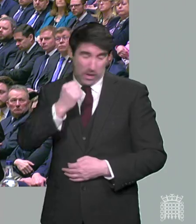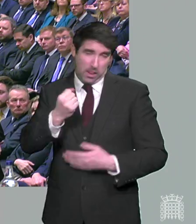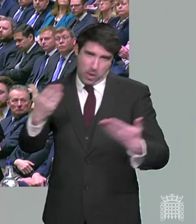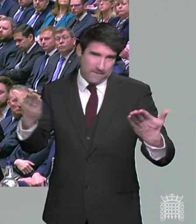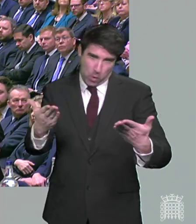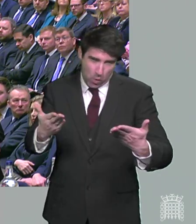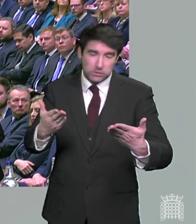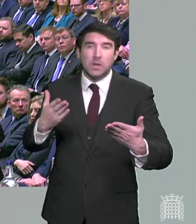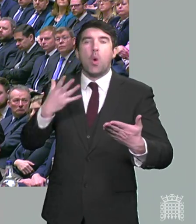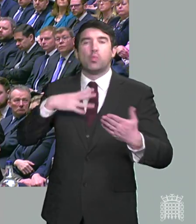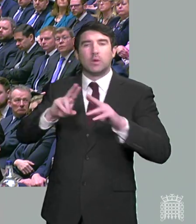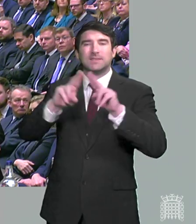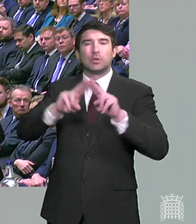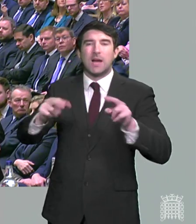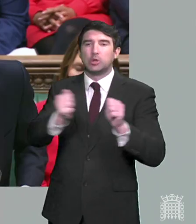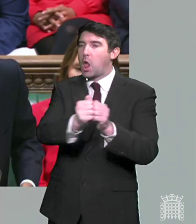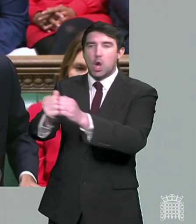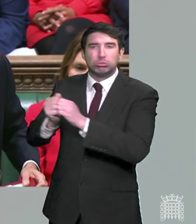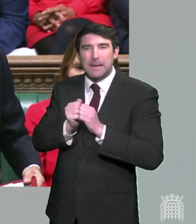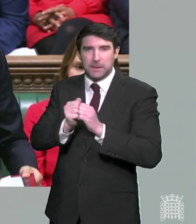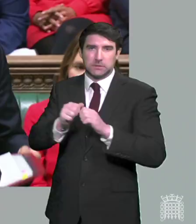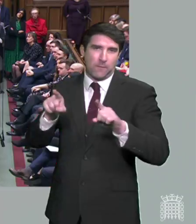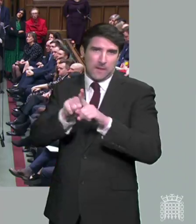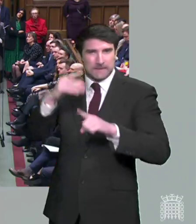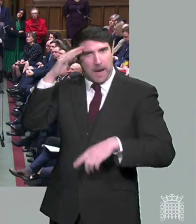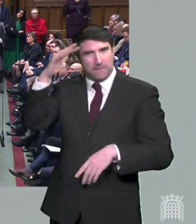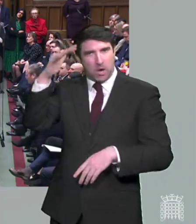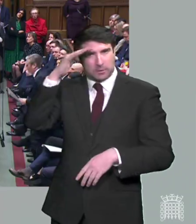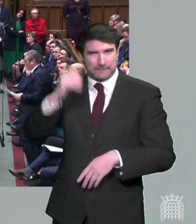That is of course something that we all want to see, and we are working with partners to achieve that.